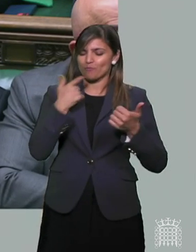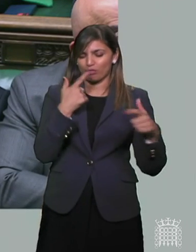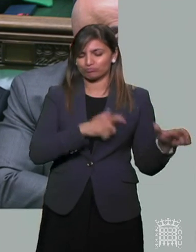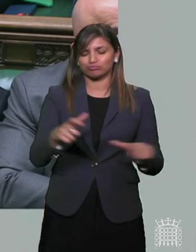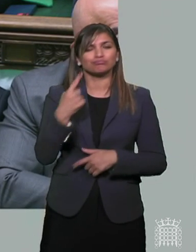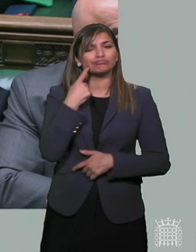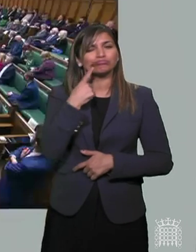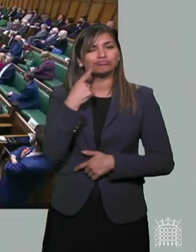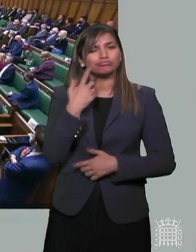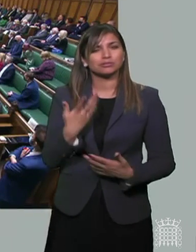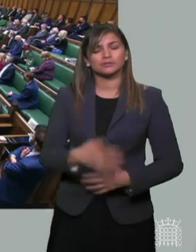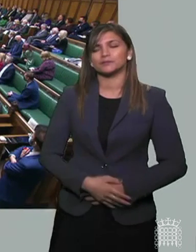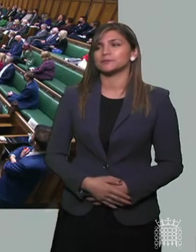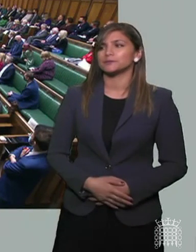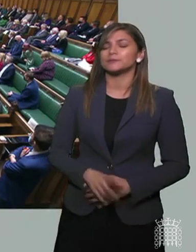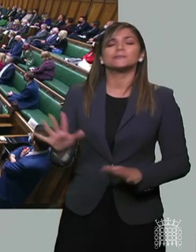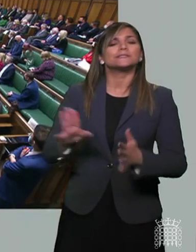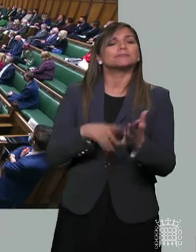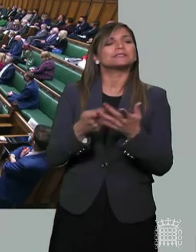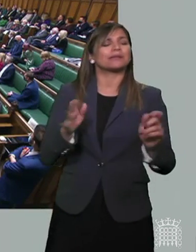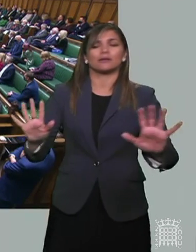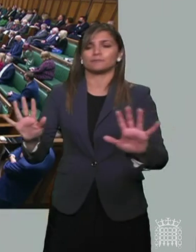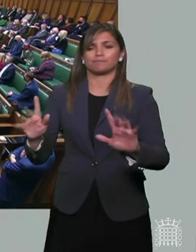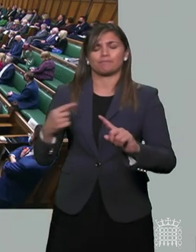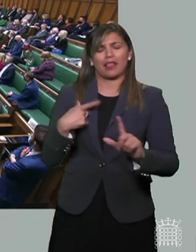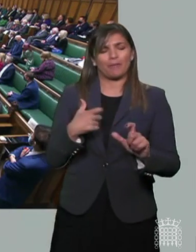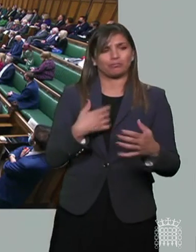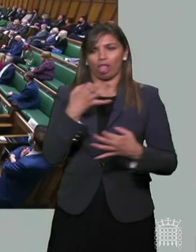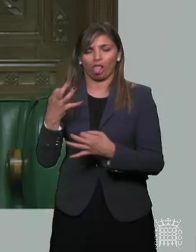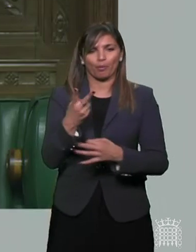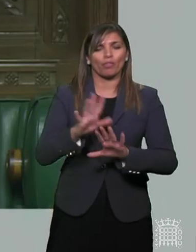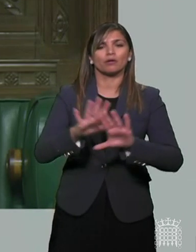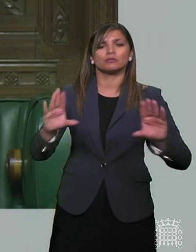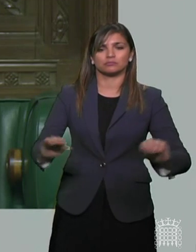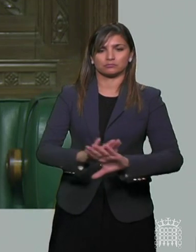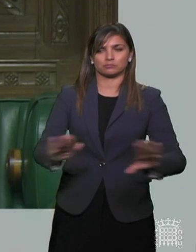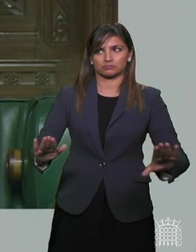Order. I have been tempted by both honourable Members who are interrupting a little too much.